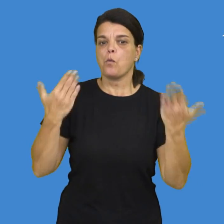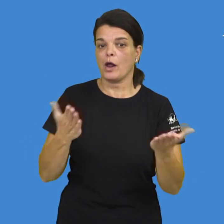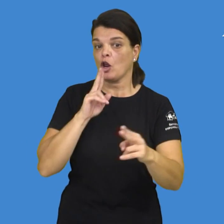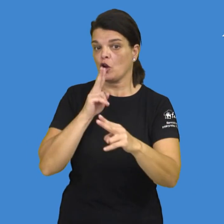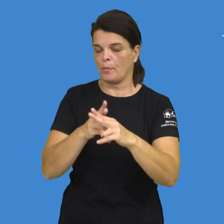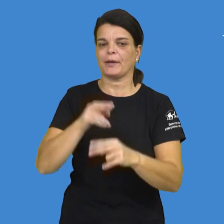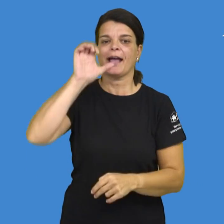nombre